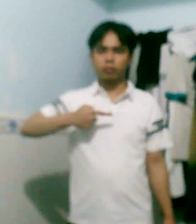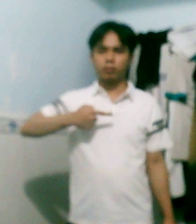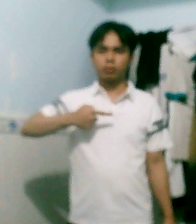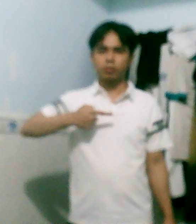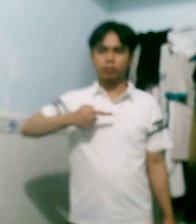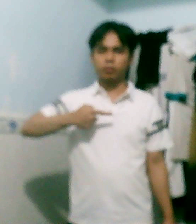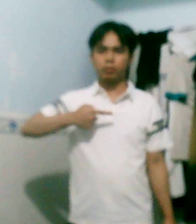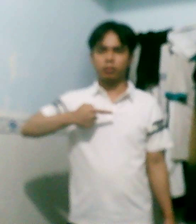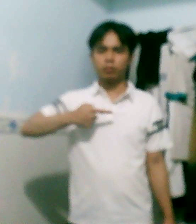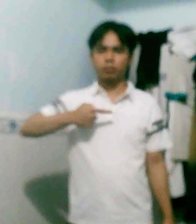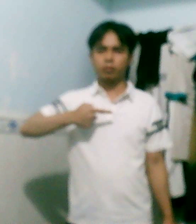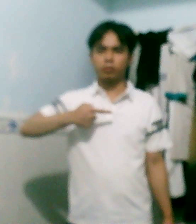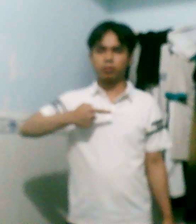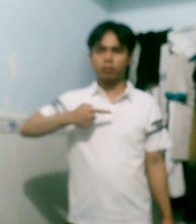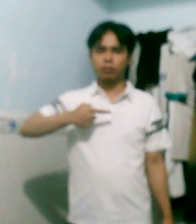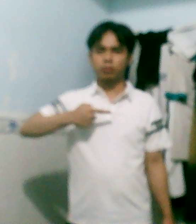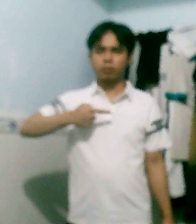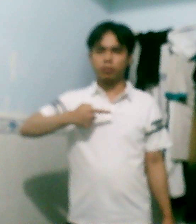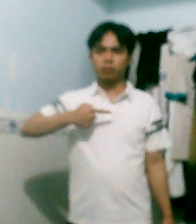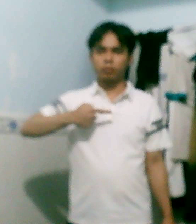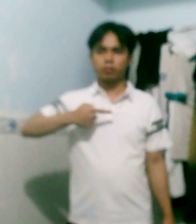g